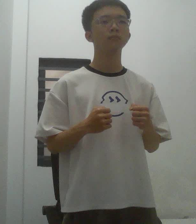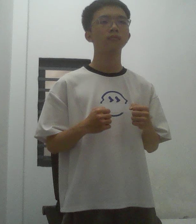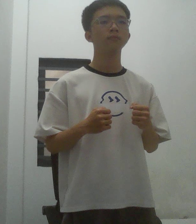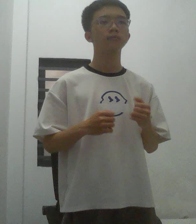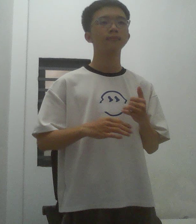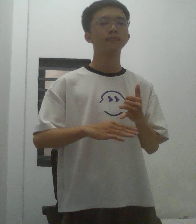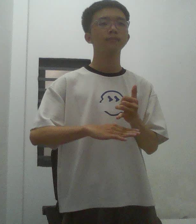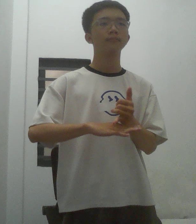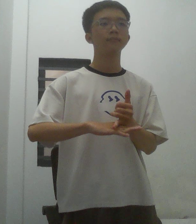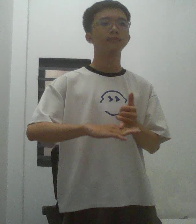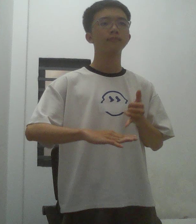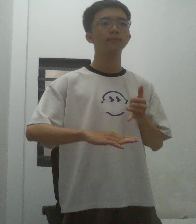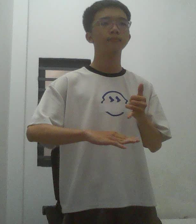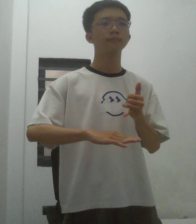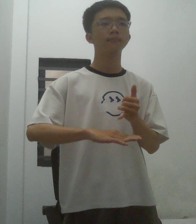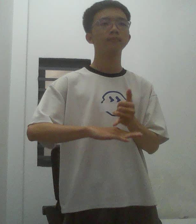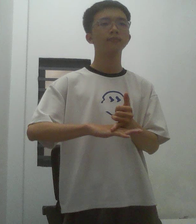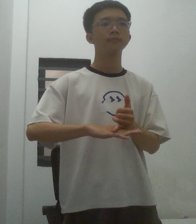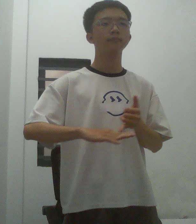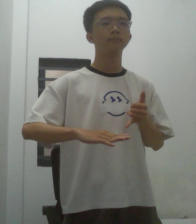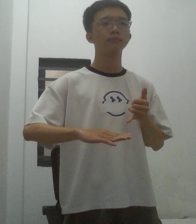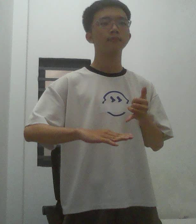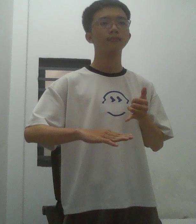cuoi tuan